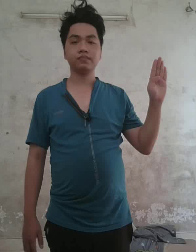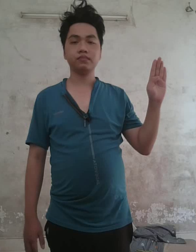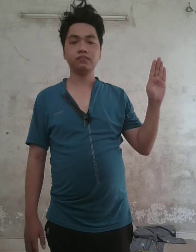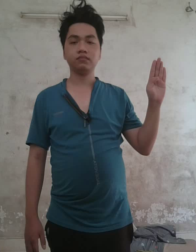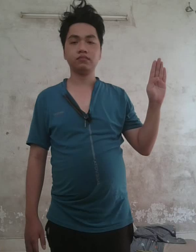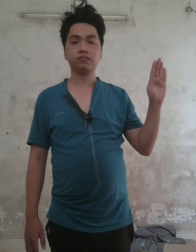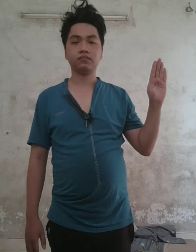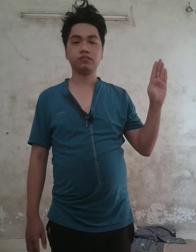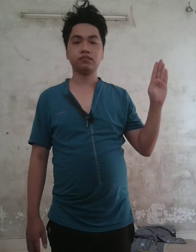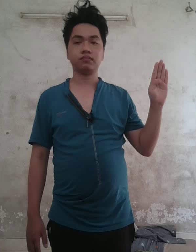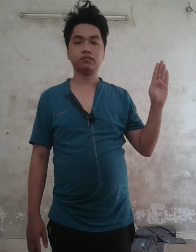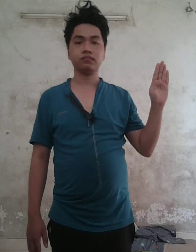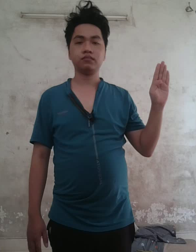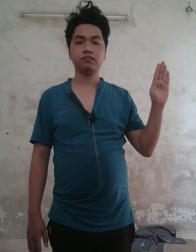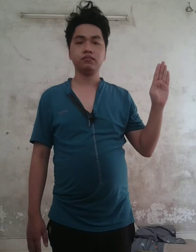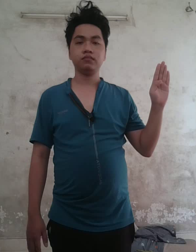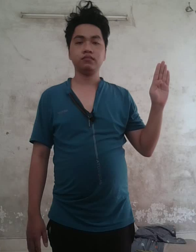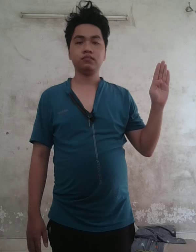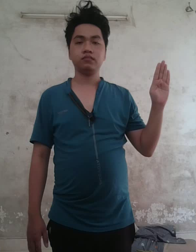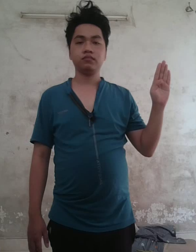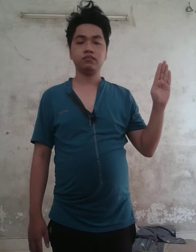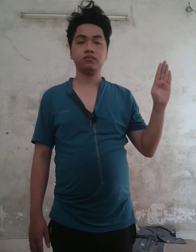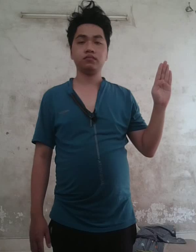b